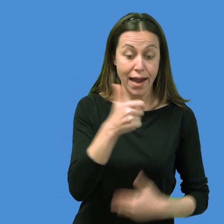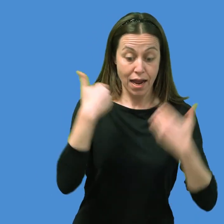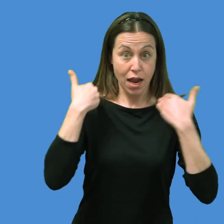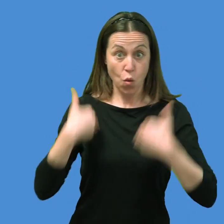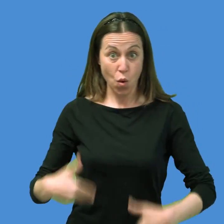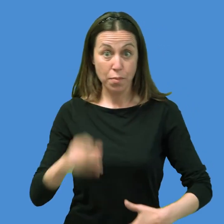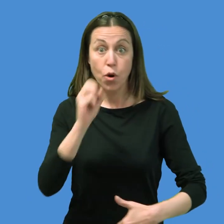cuerpo